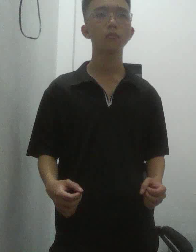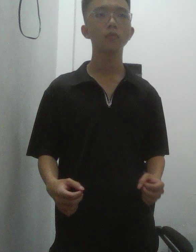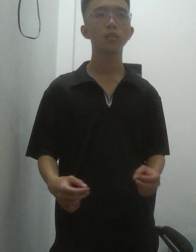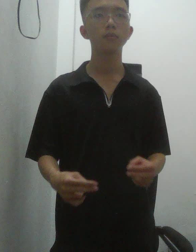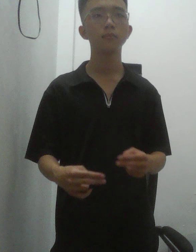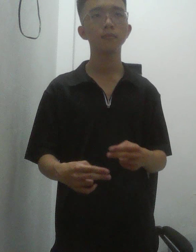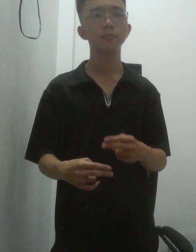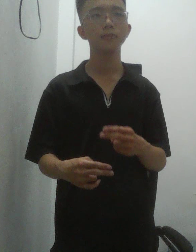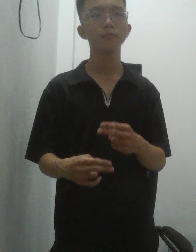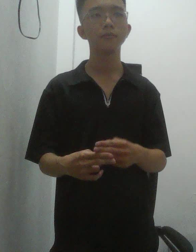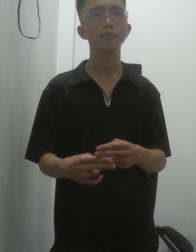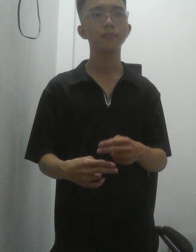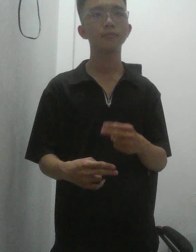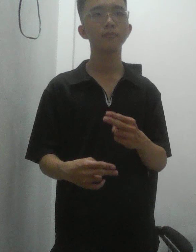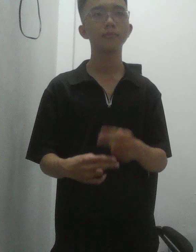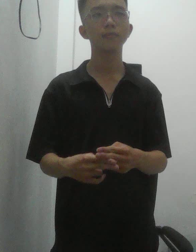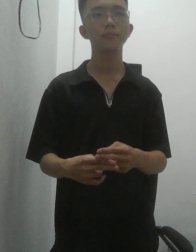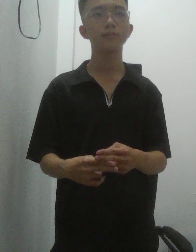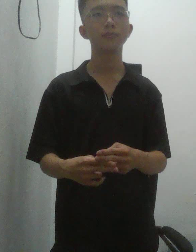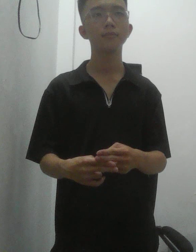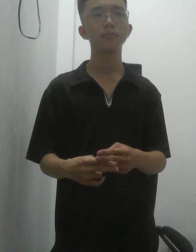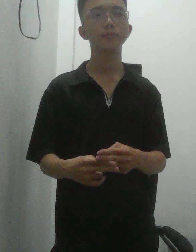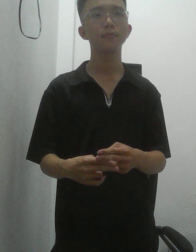ten